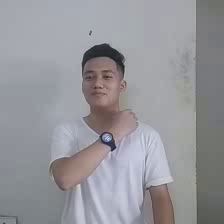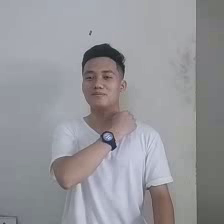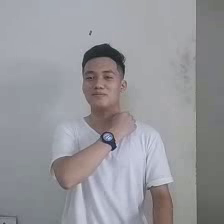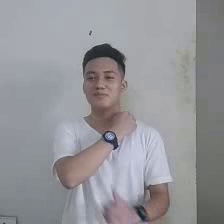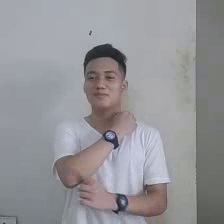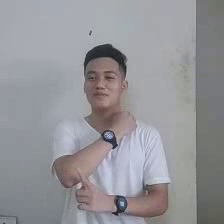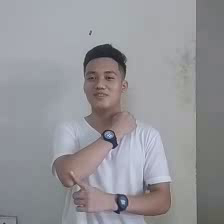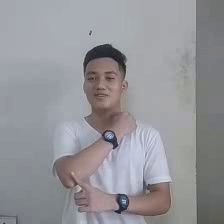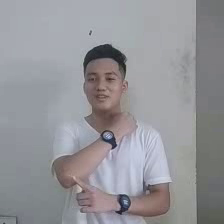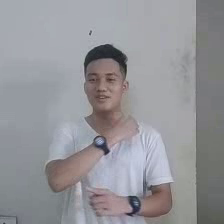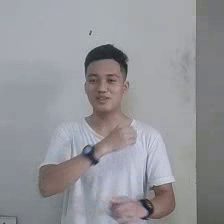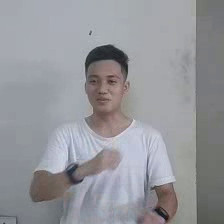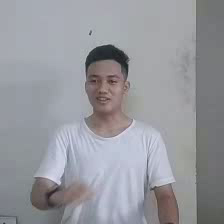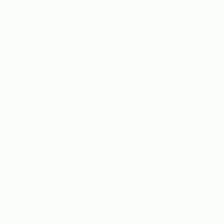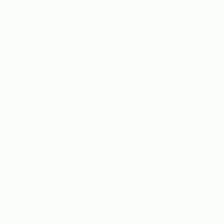Cám dỗ